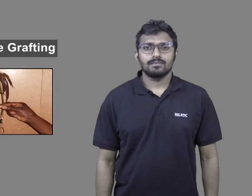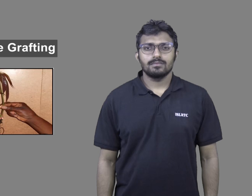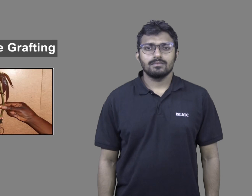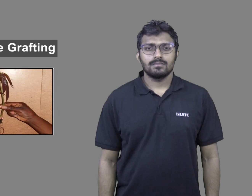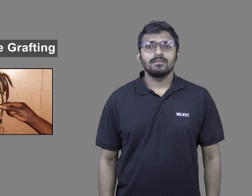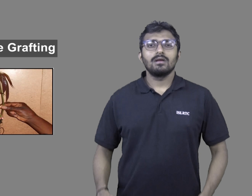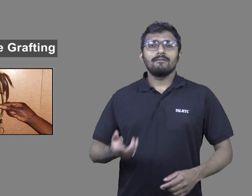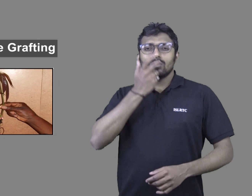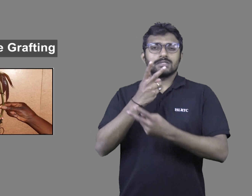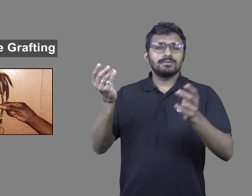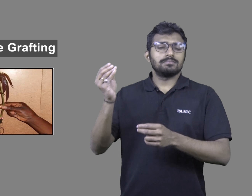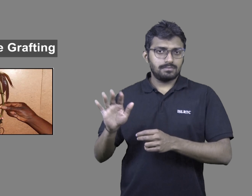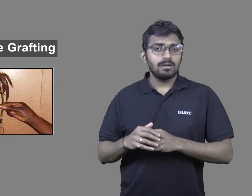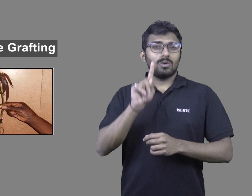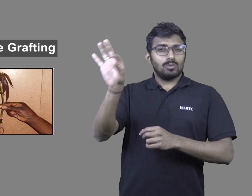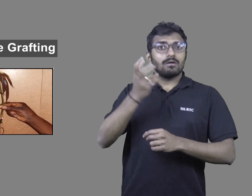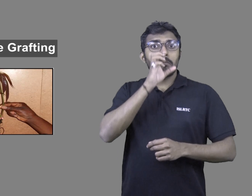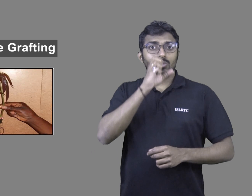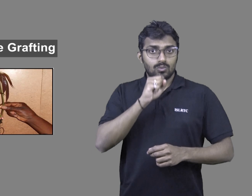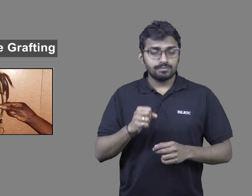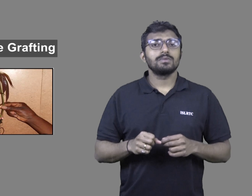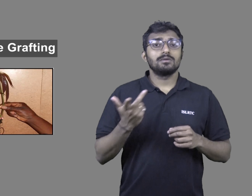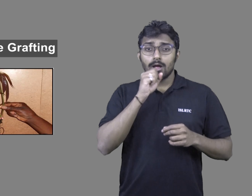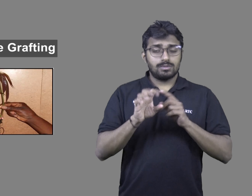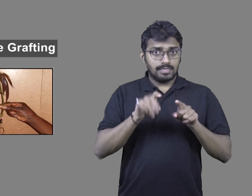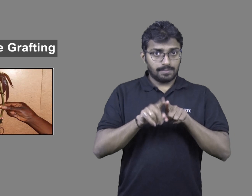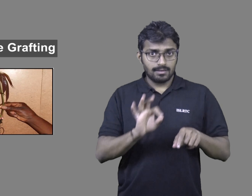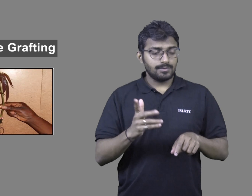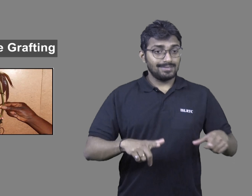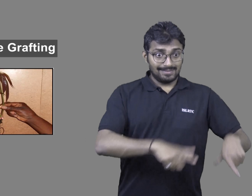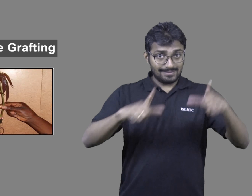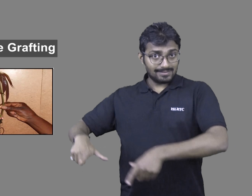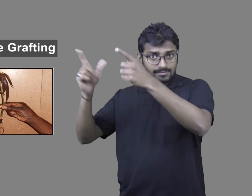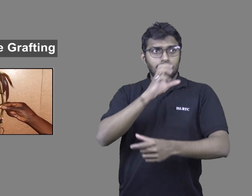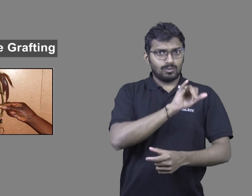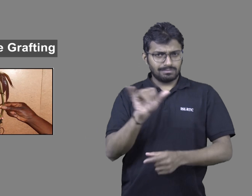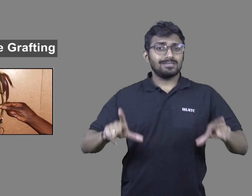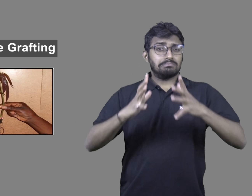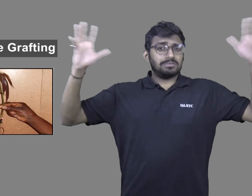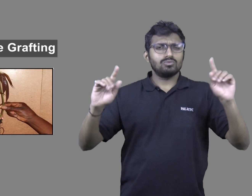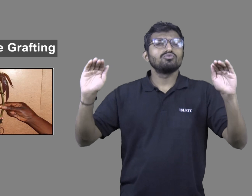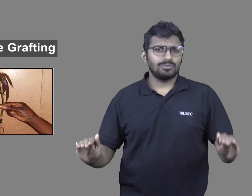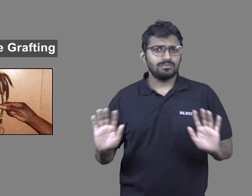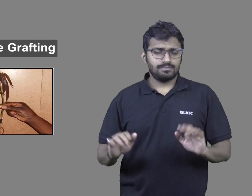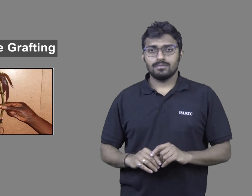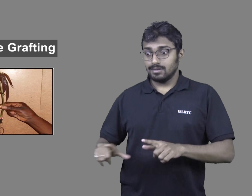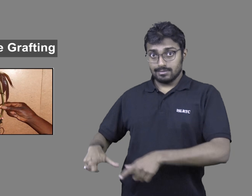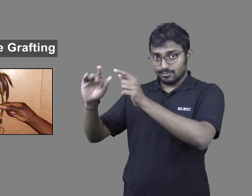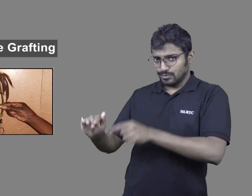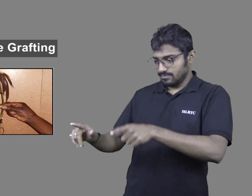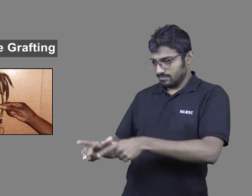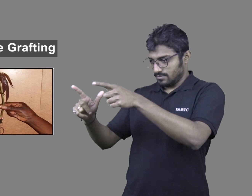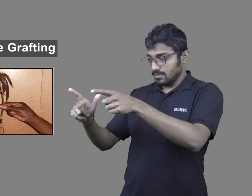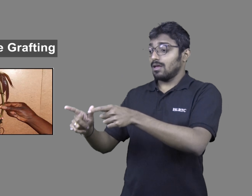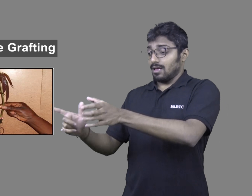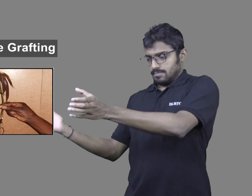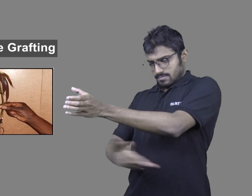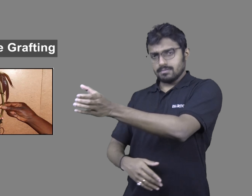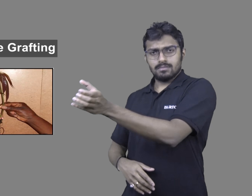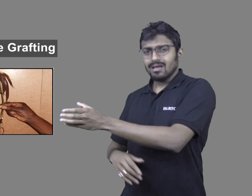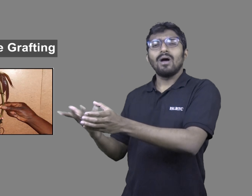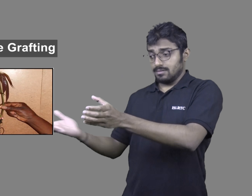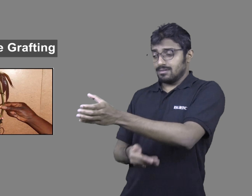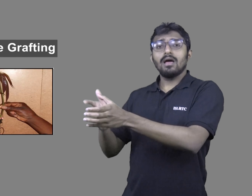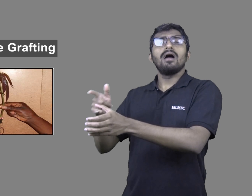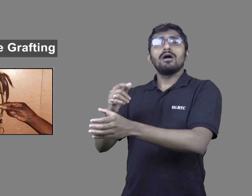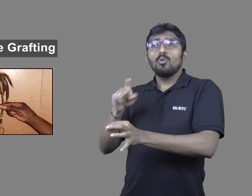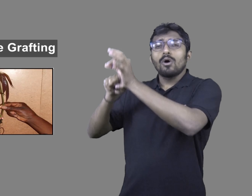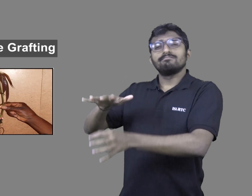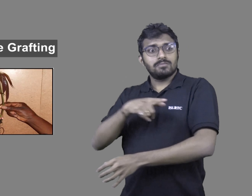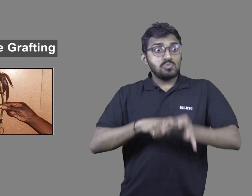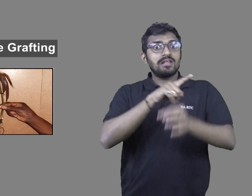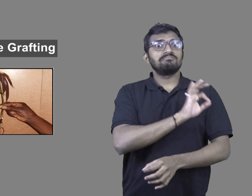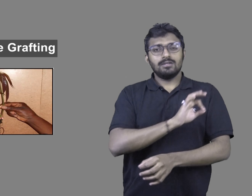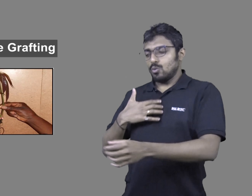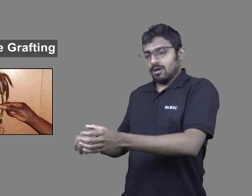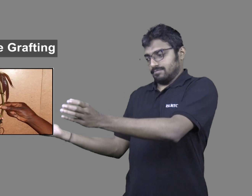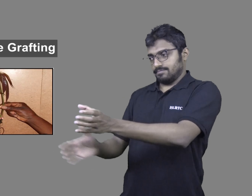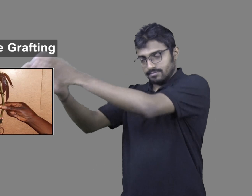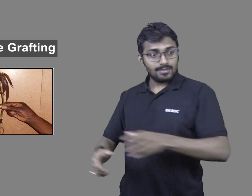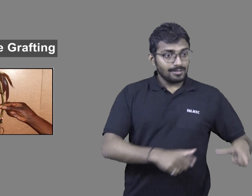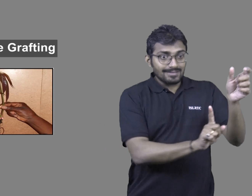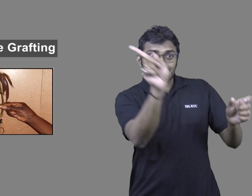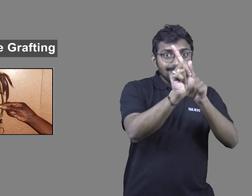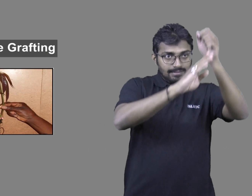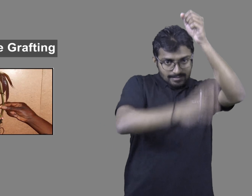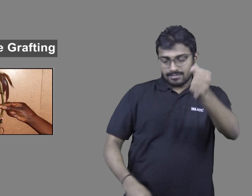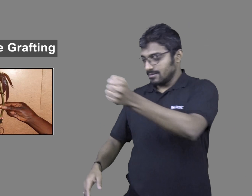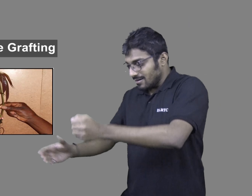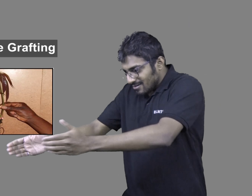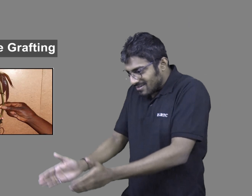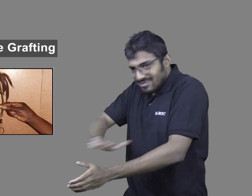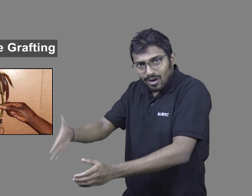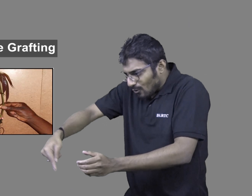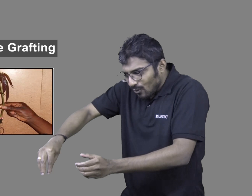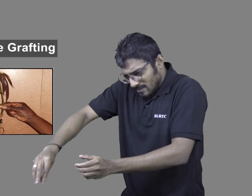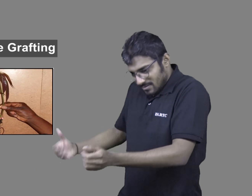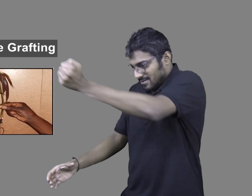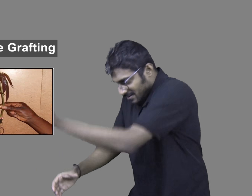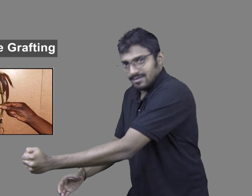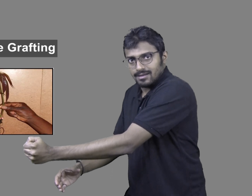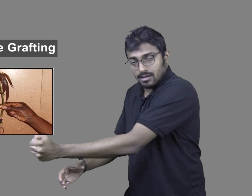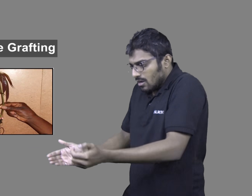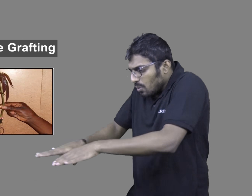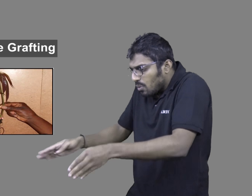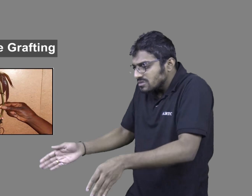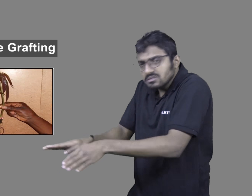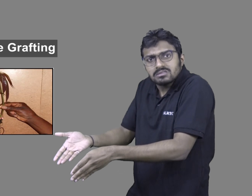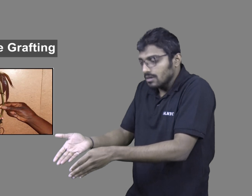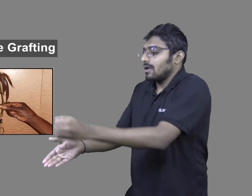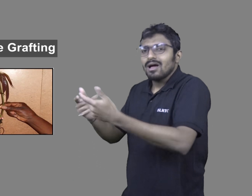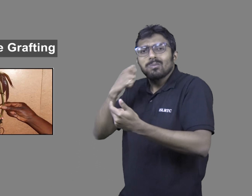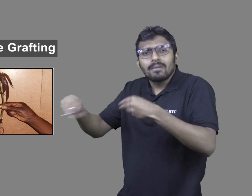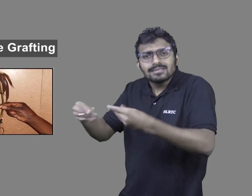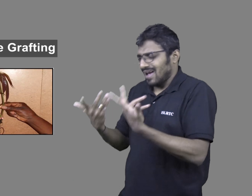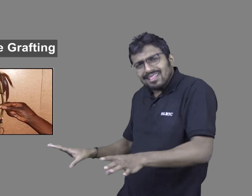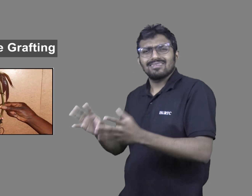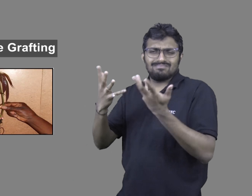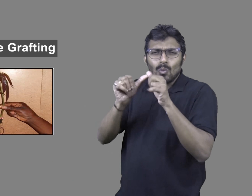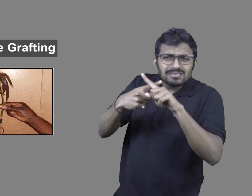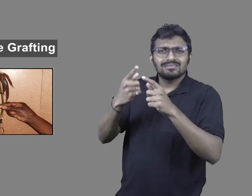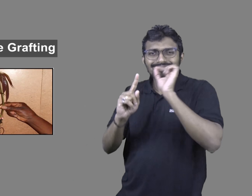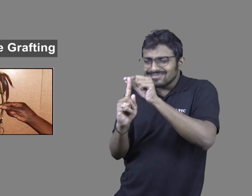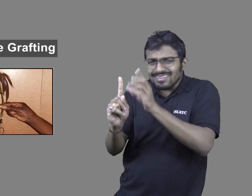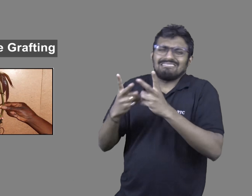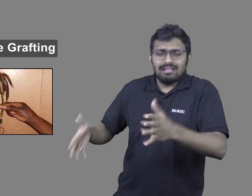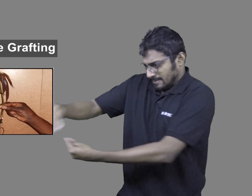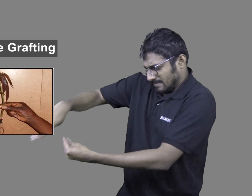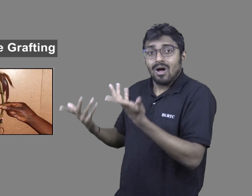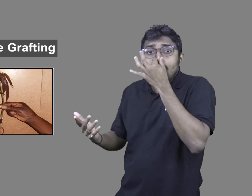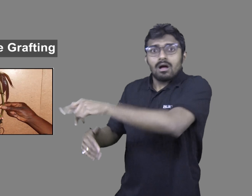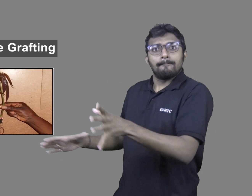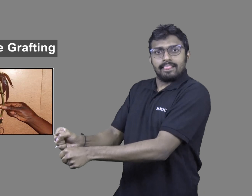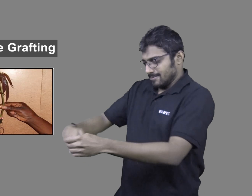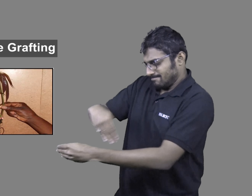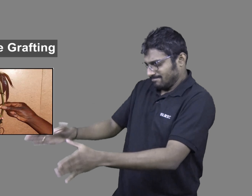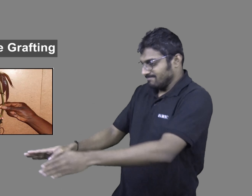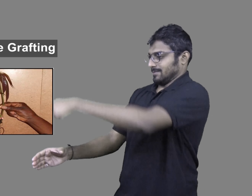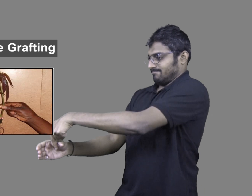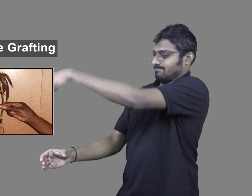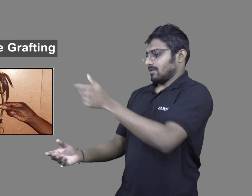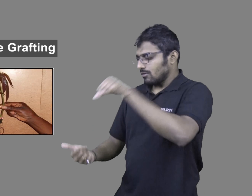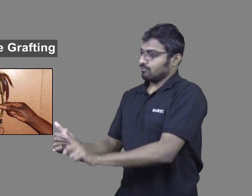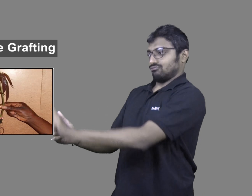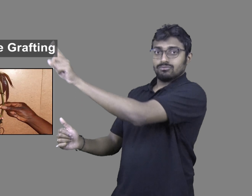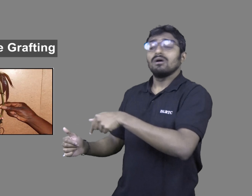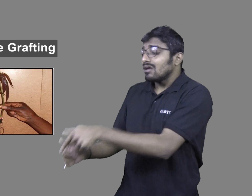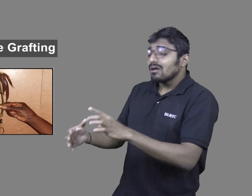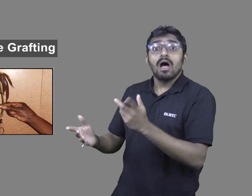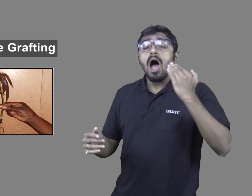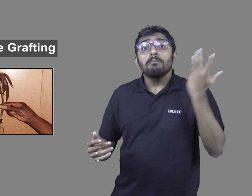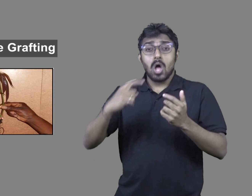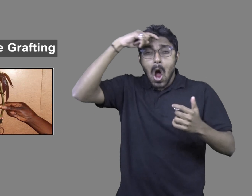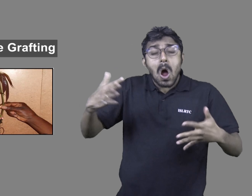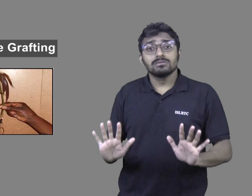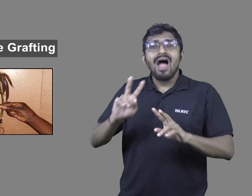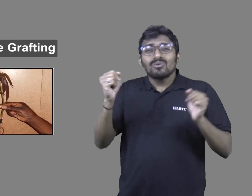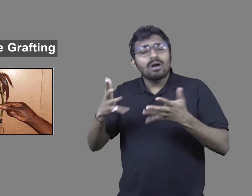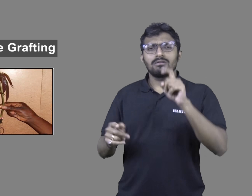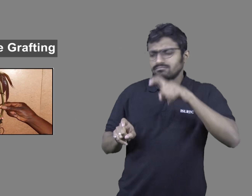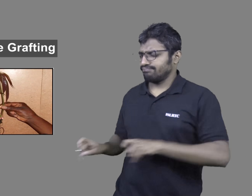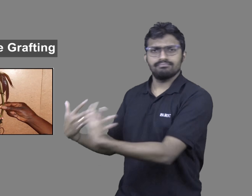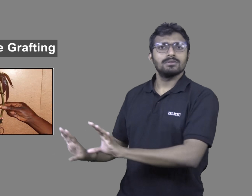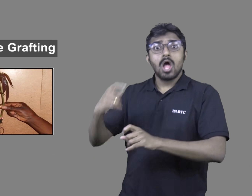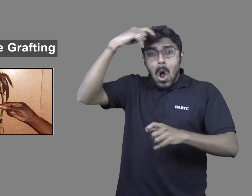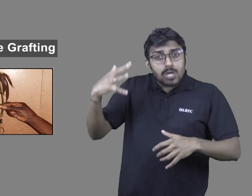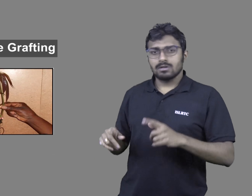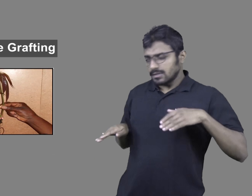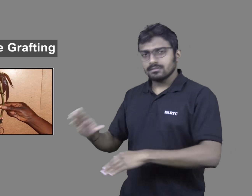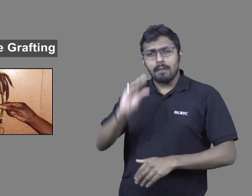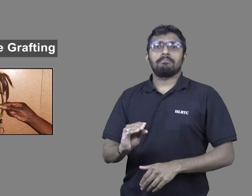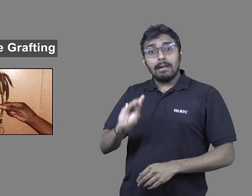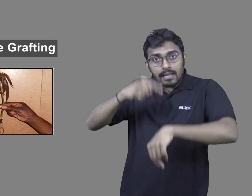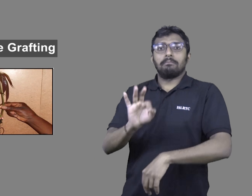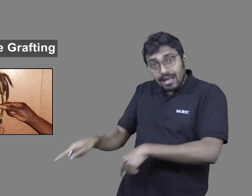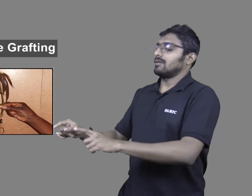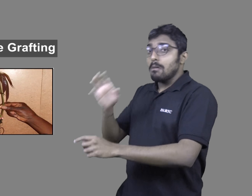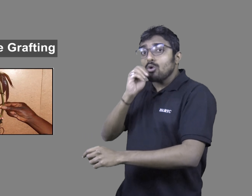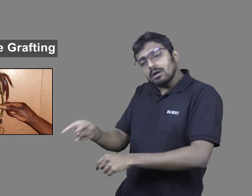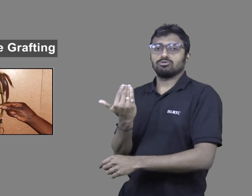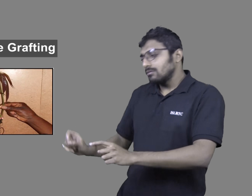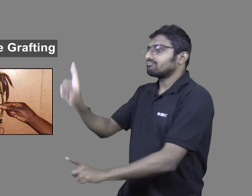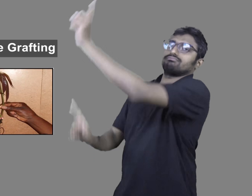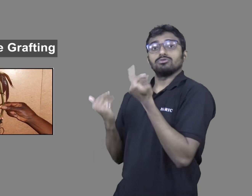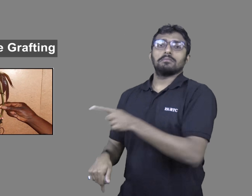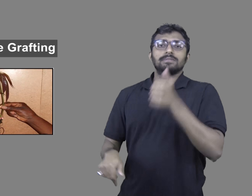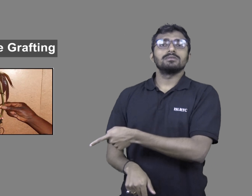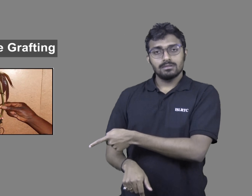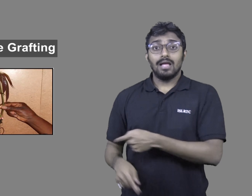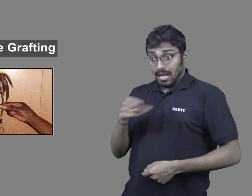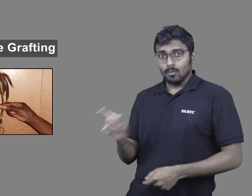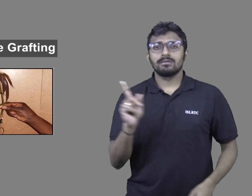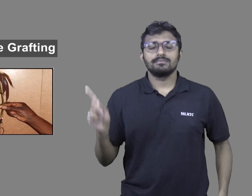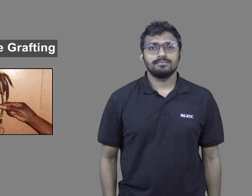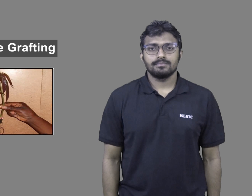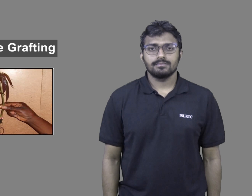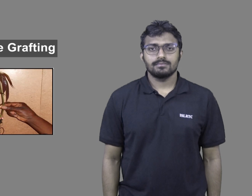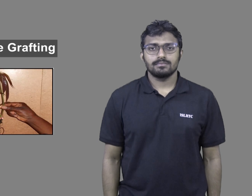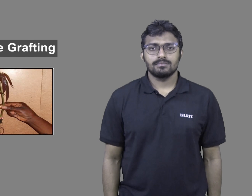Stone Grafting